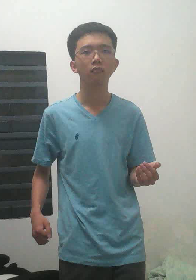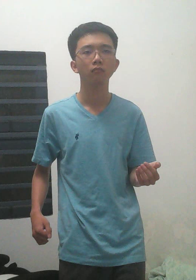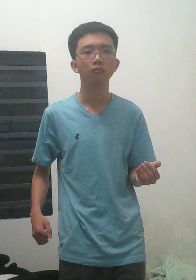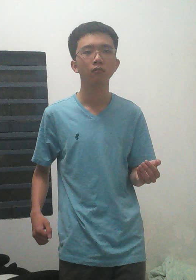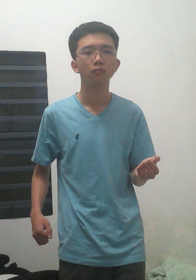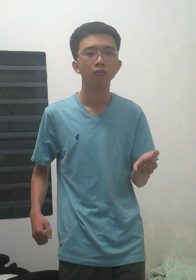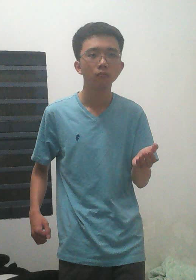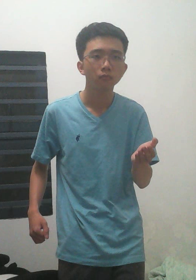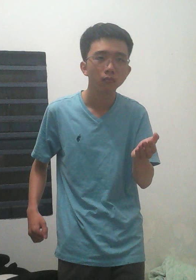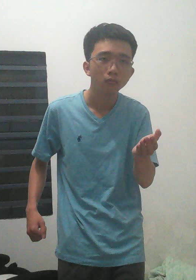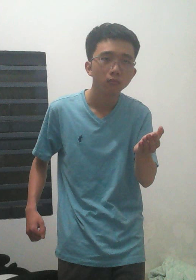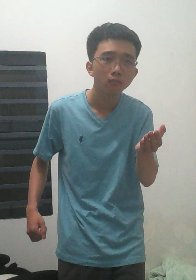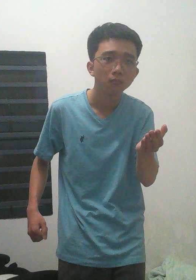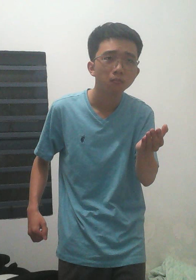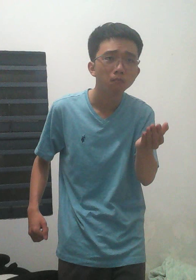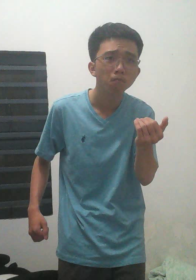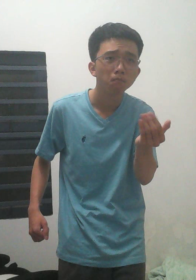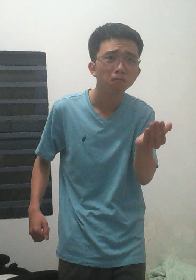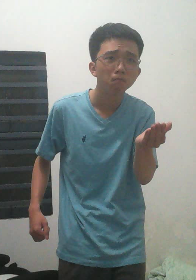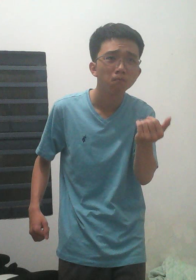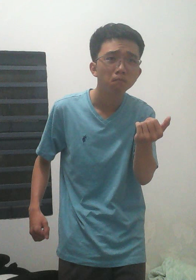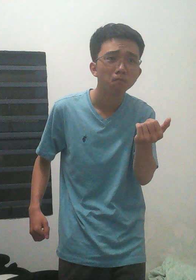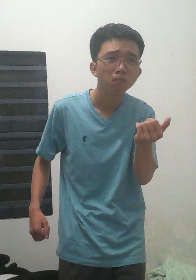yeu cau